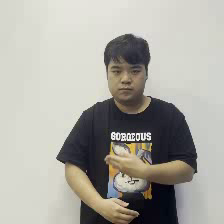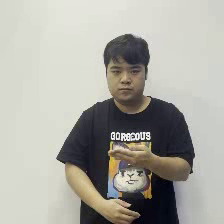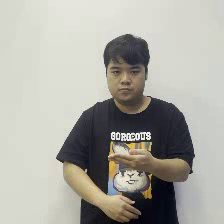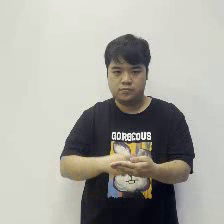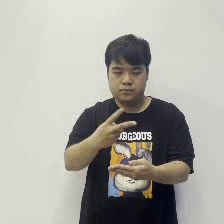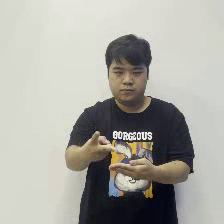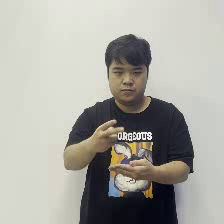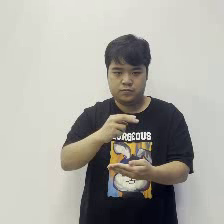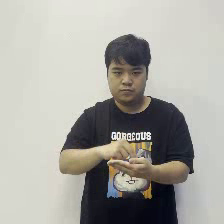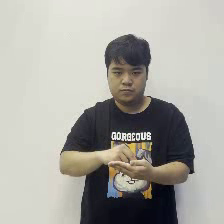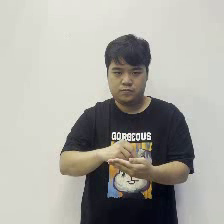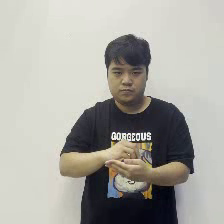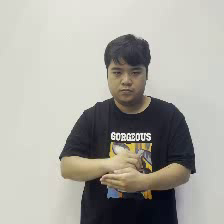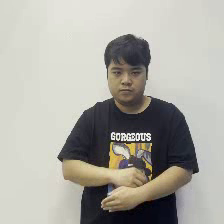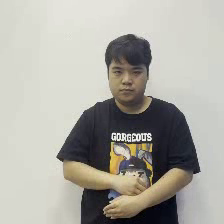Thức ăn